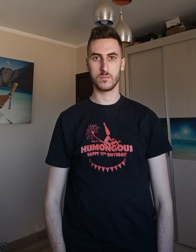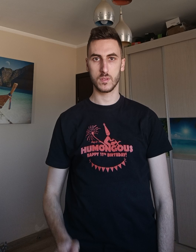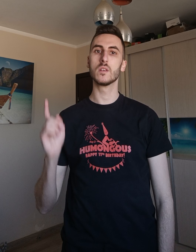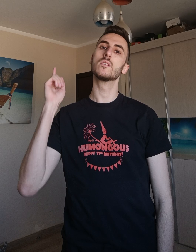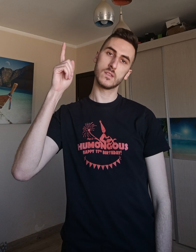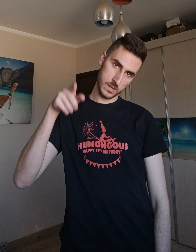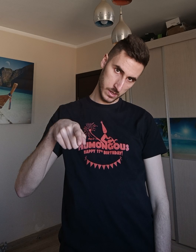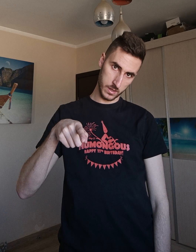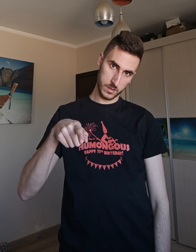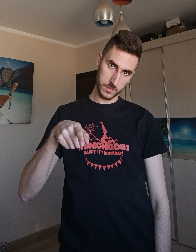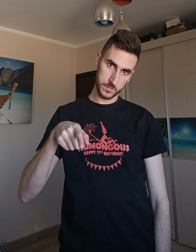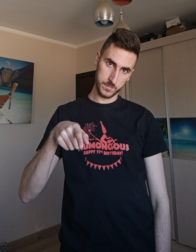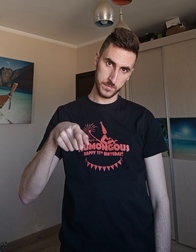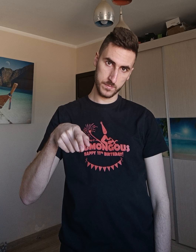צריך